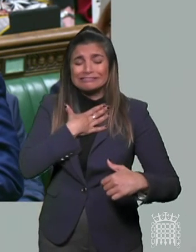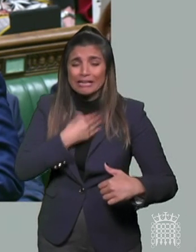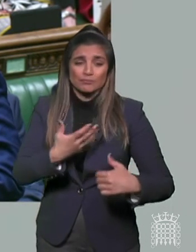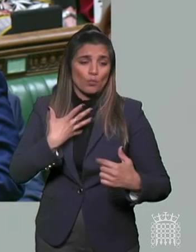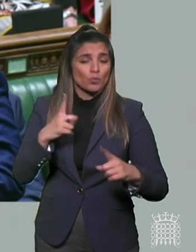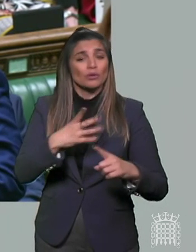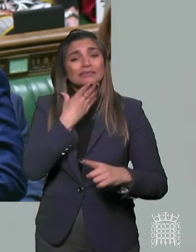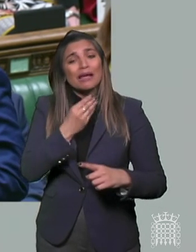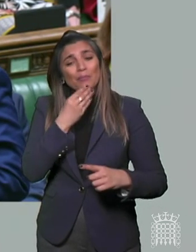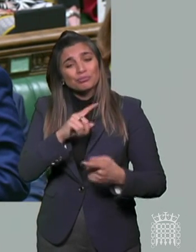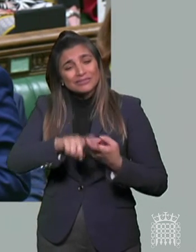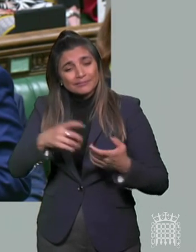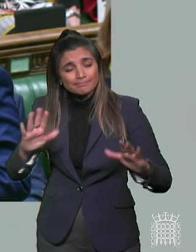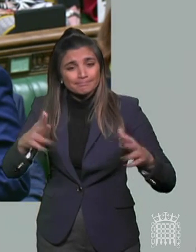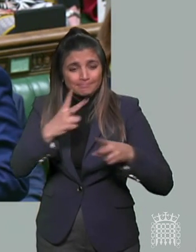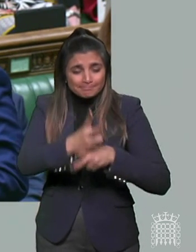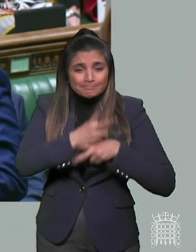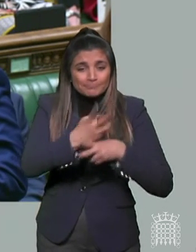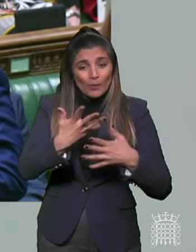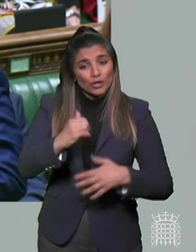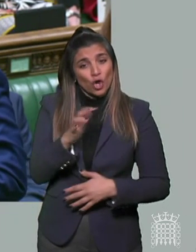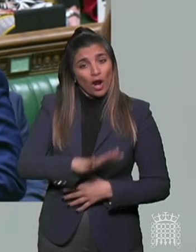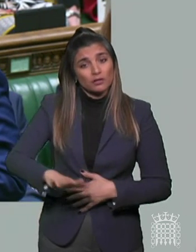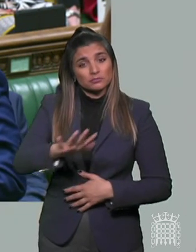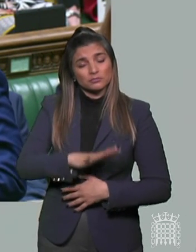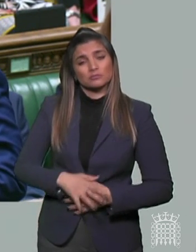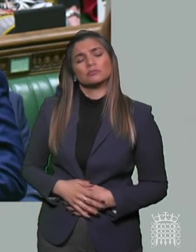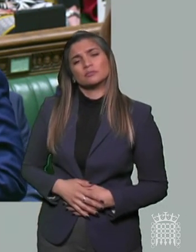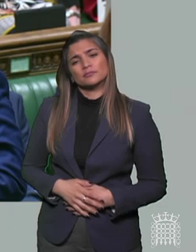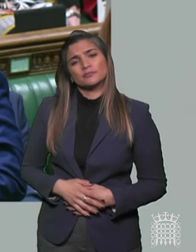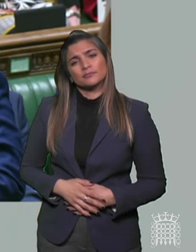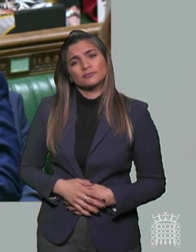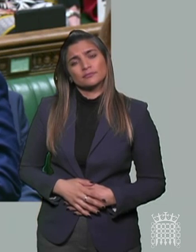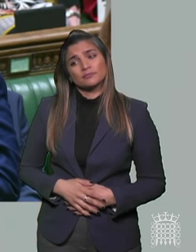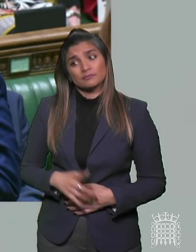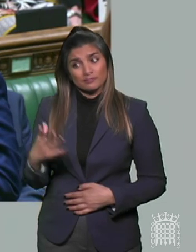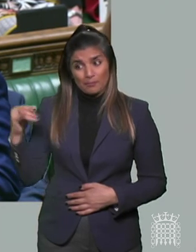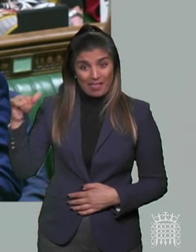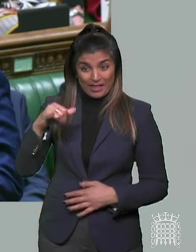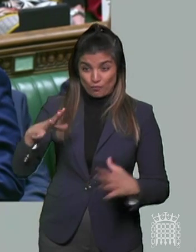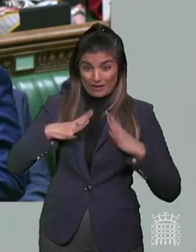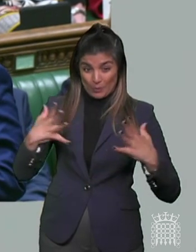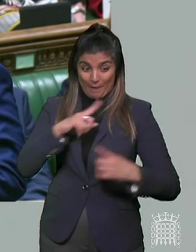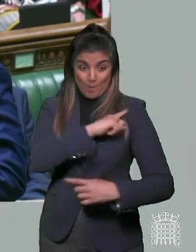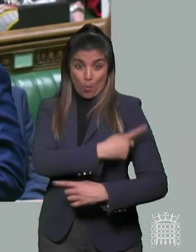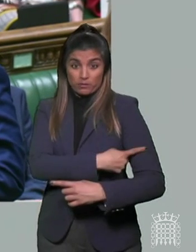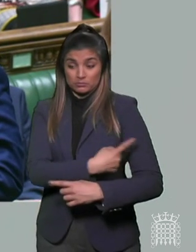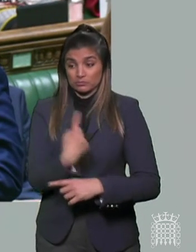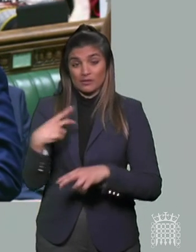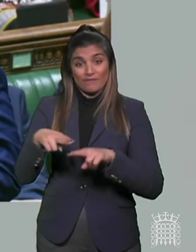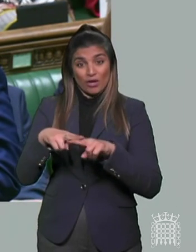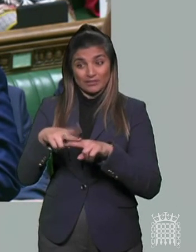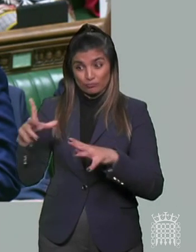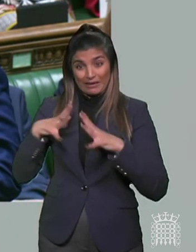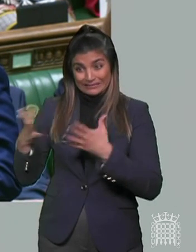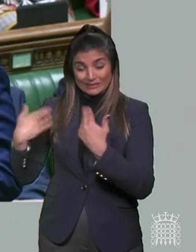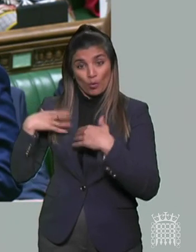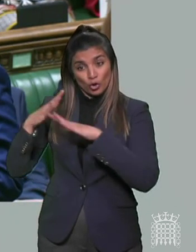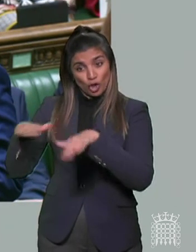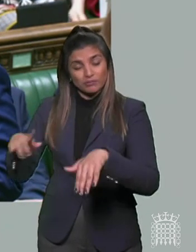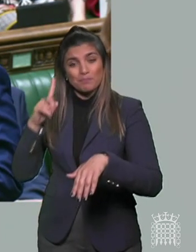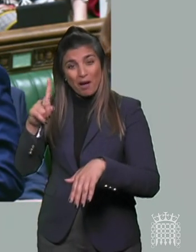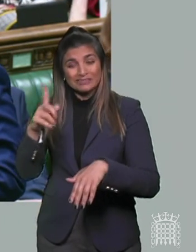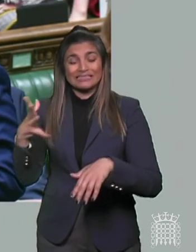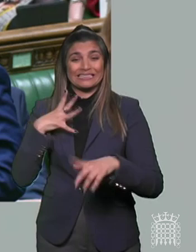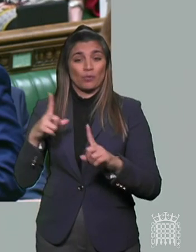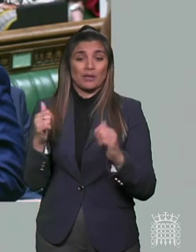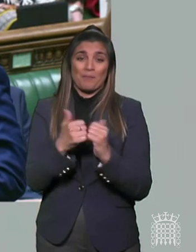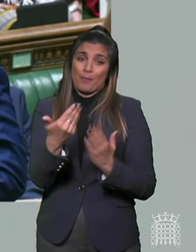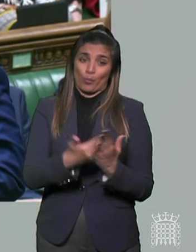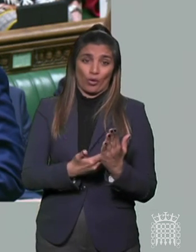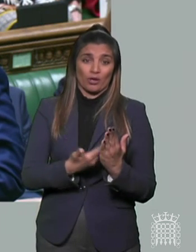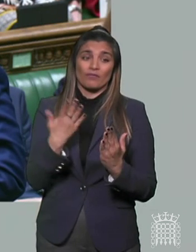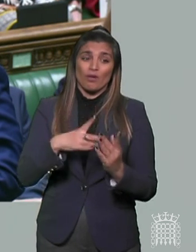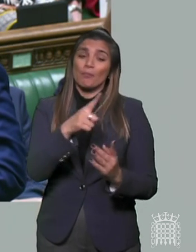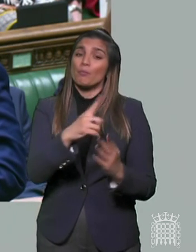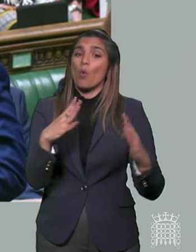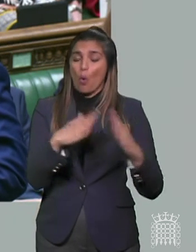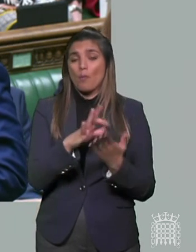There is a plane ready and waiting in Poland to bring these orphans to the UK on Friday, but that flight will leave empty without the necessary paperwork from the Home Office.